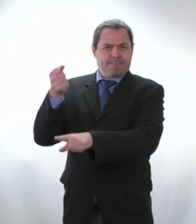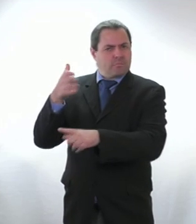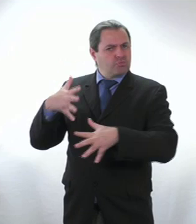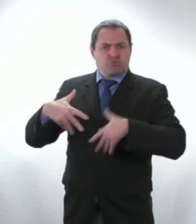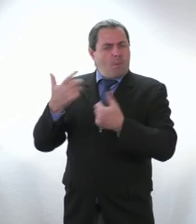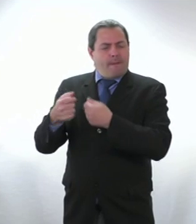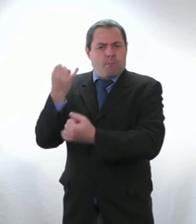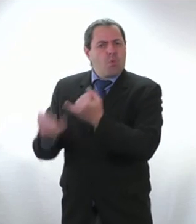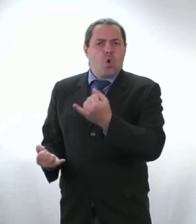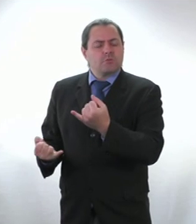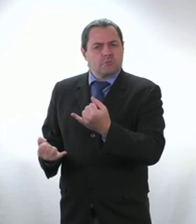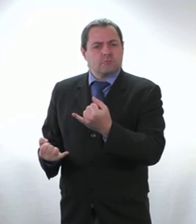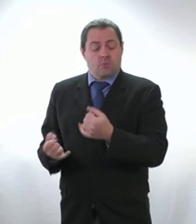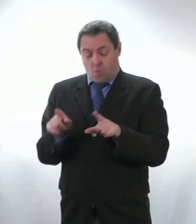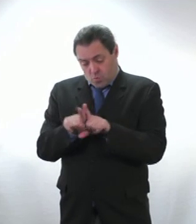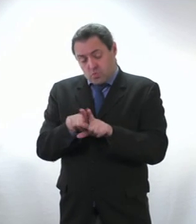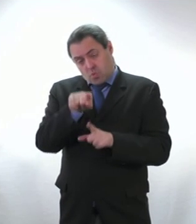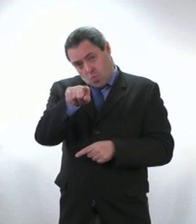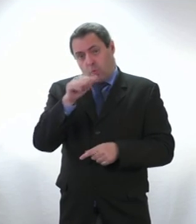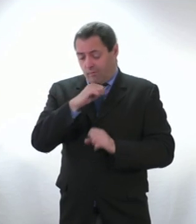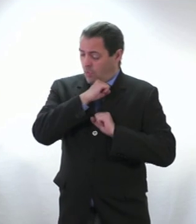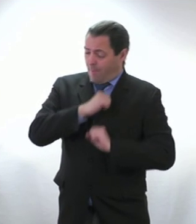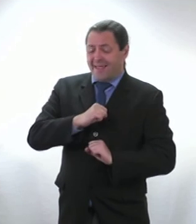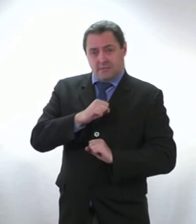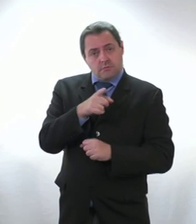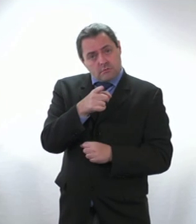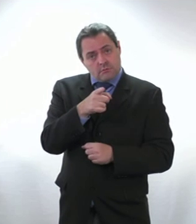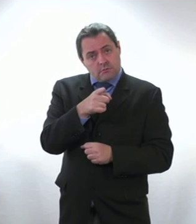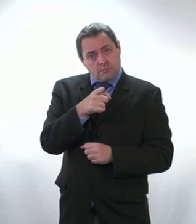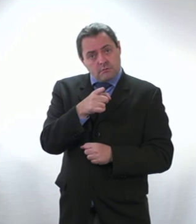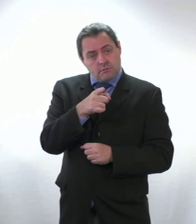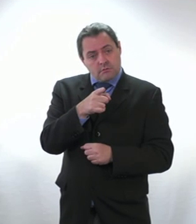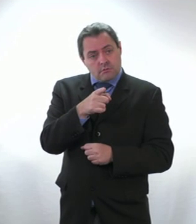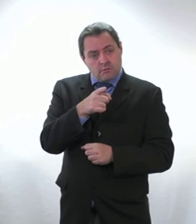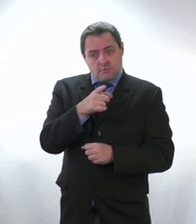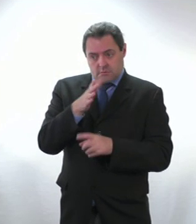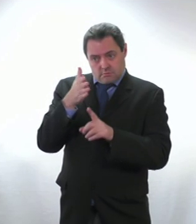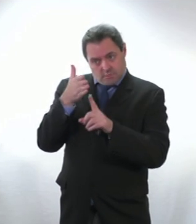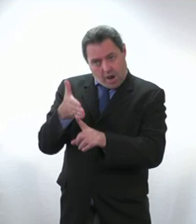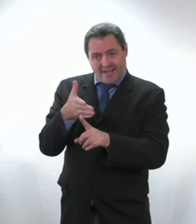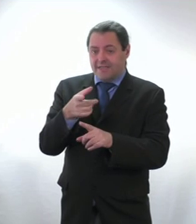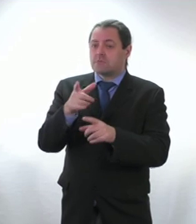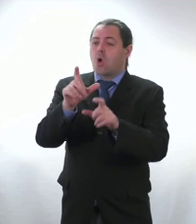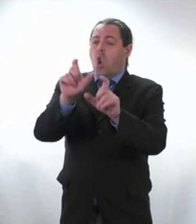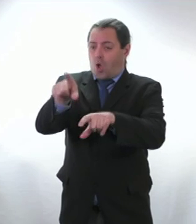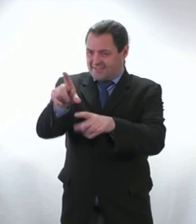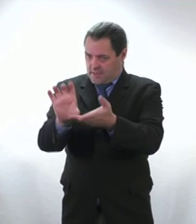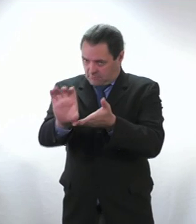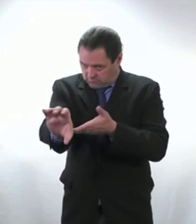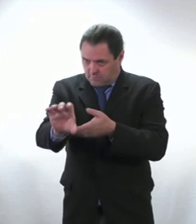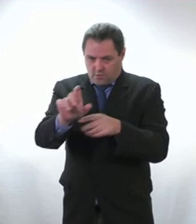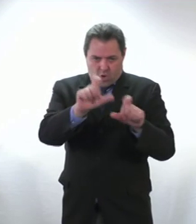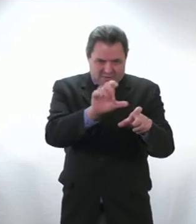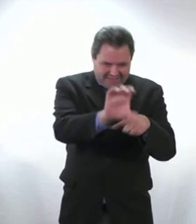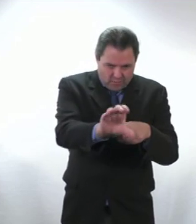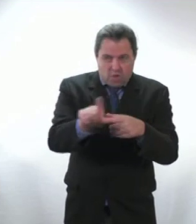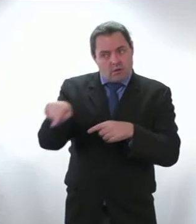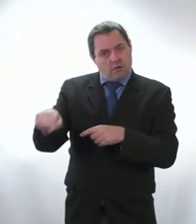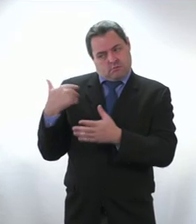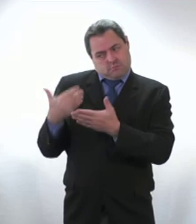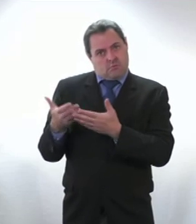Will he please commit today to a targeted support package for Merseyside, as a matter of urgency?